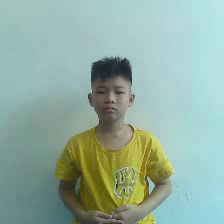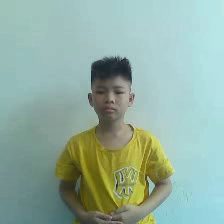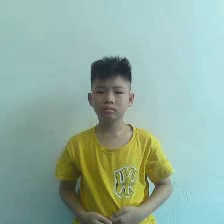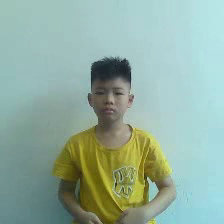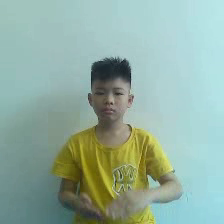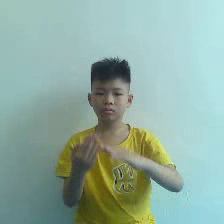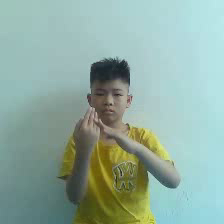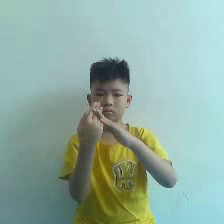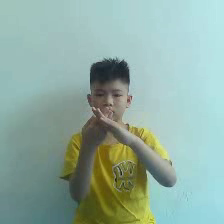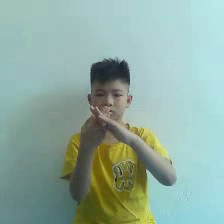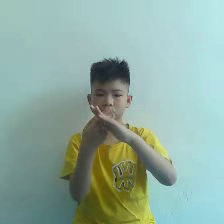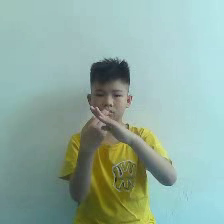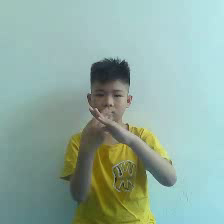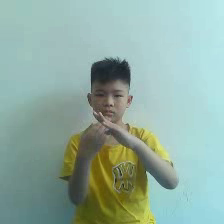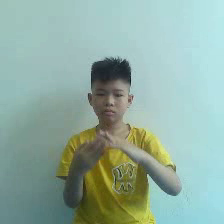Trường học